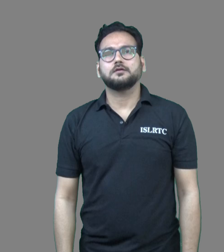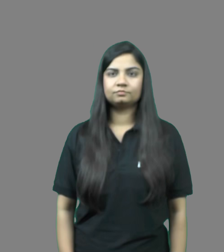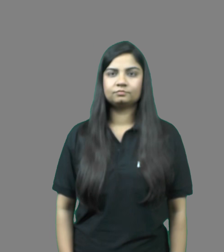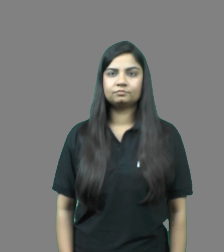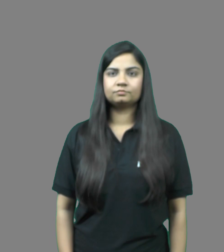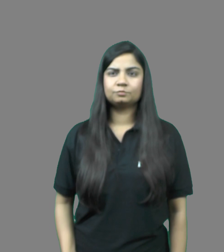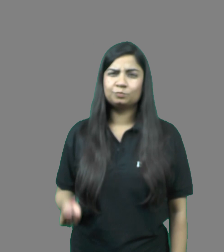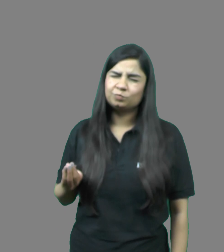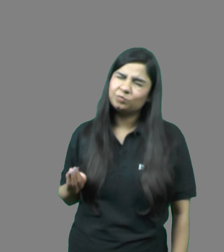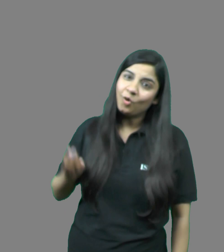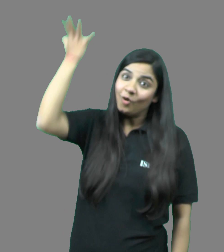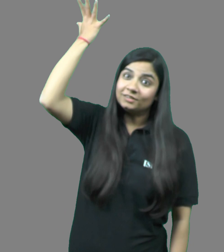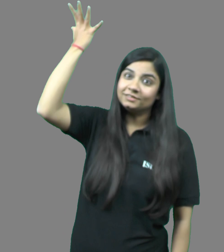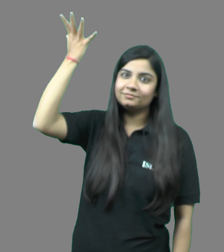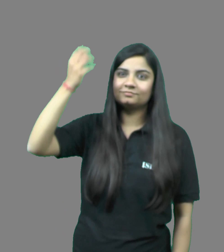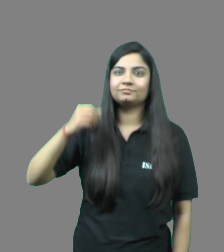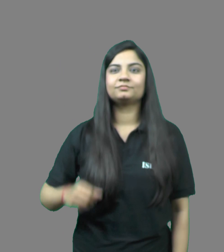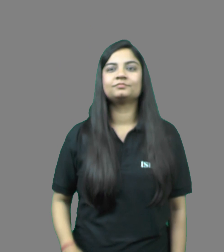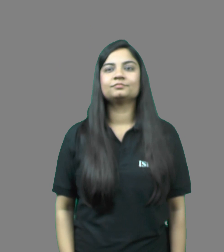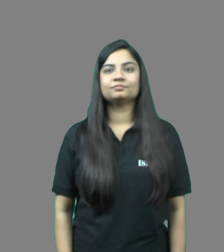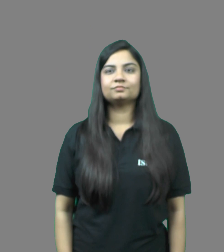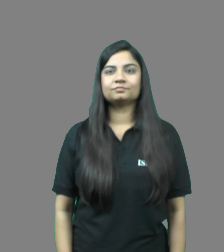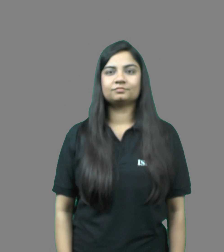Bright and Early